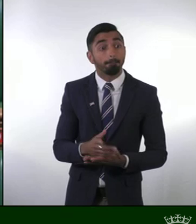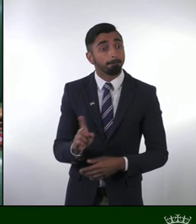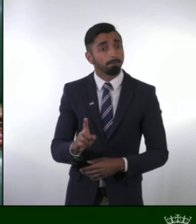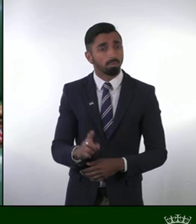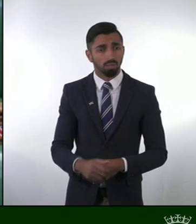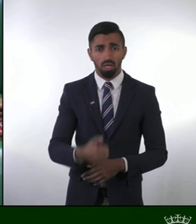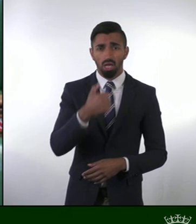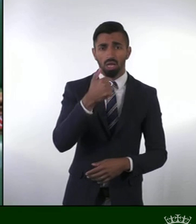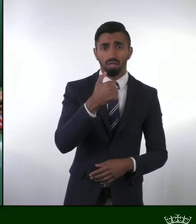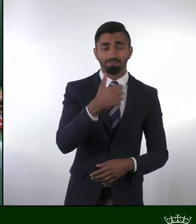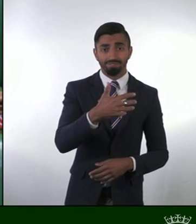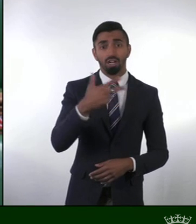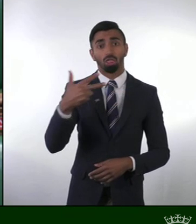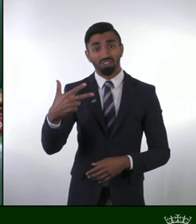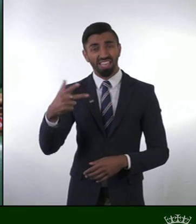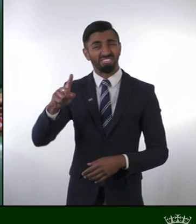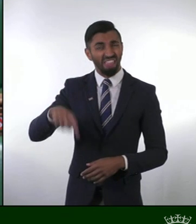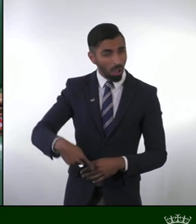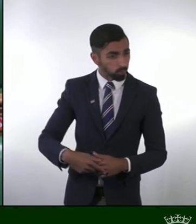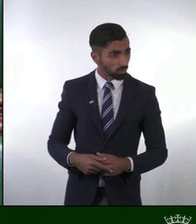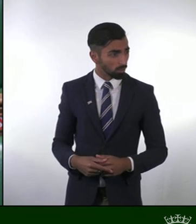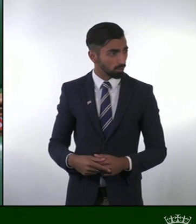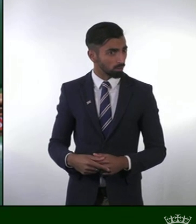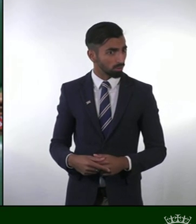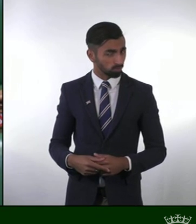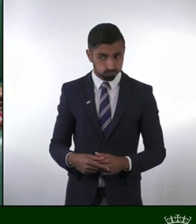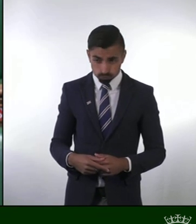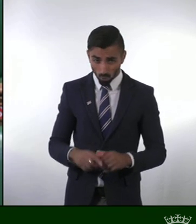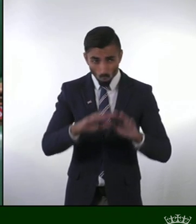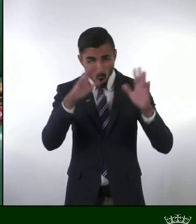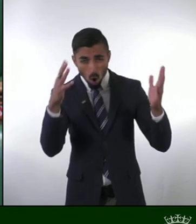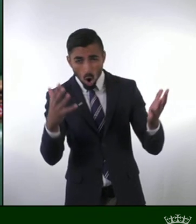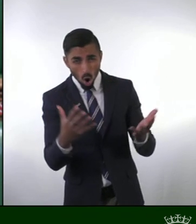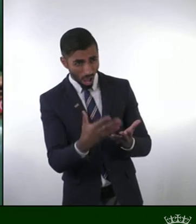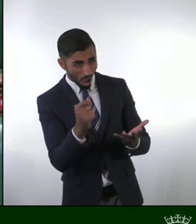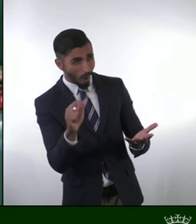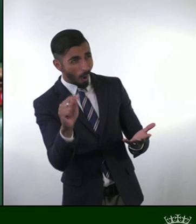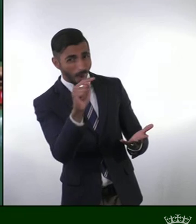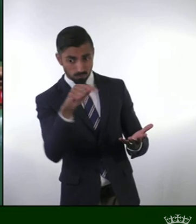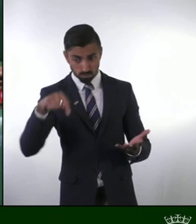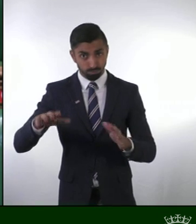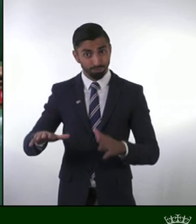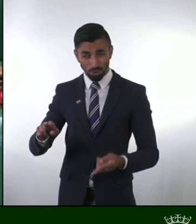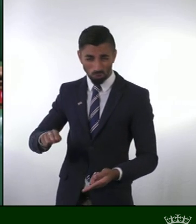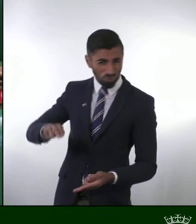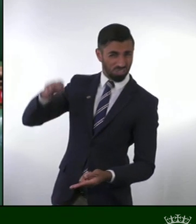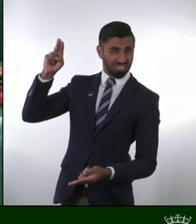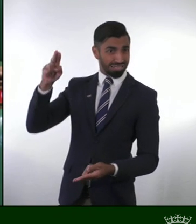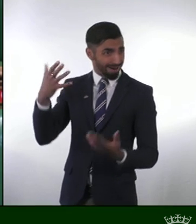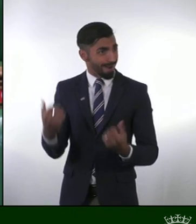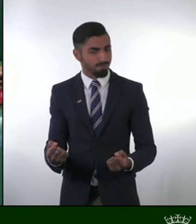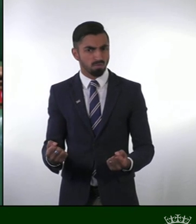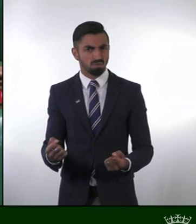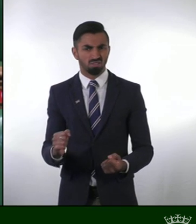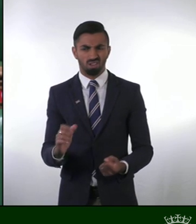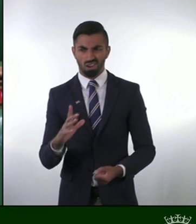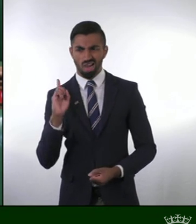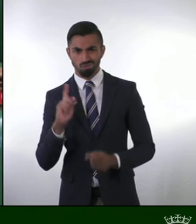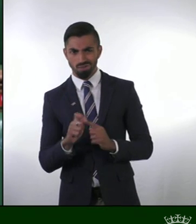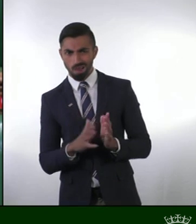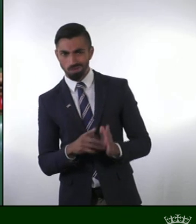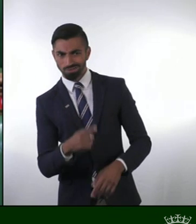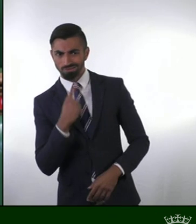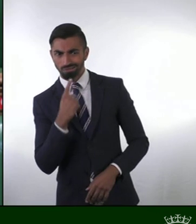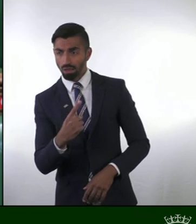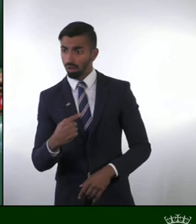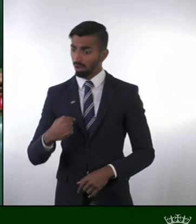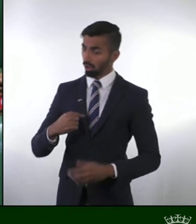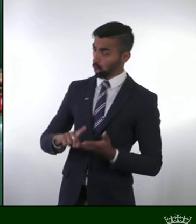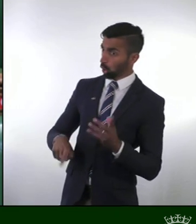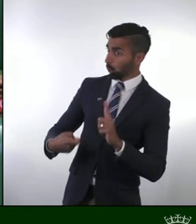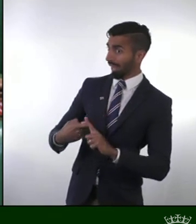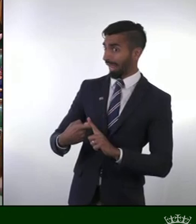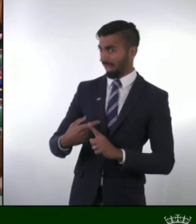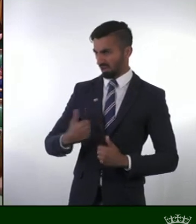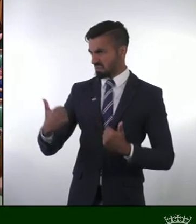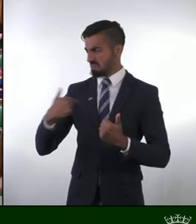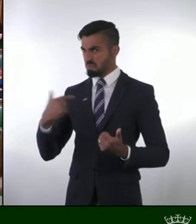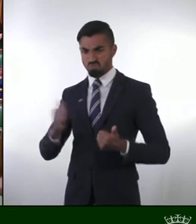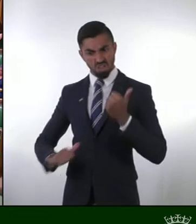Those are among the highest numbers anywhere in the world. Last week the Prime Minister said he was proud of the Government’s record, but there is no pride in those figures, is there?